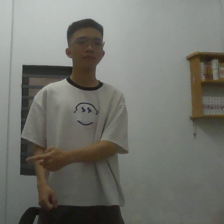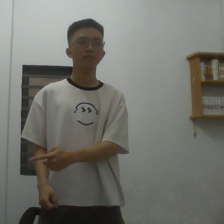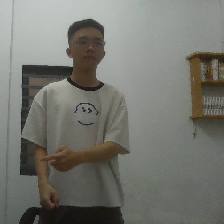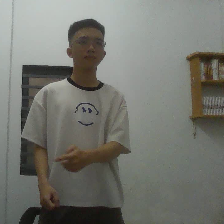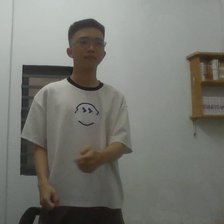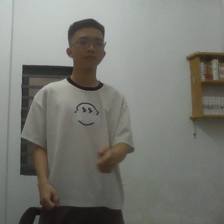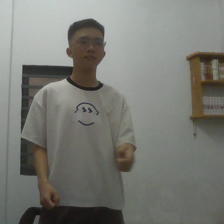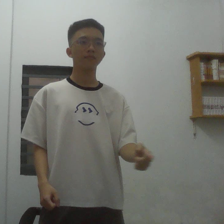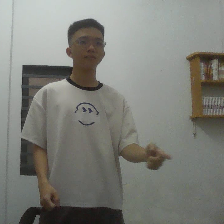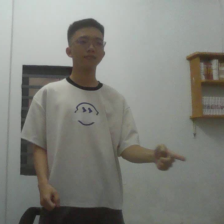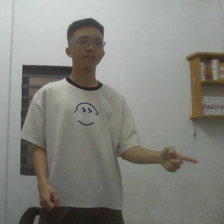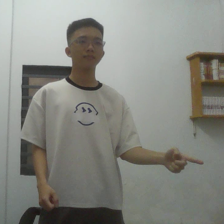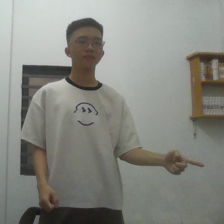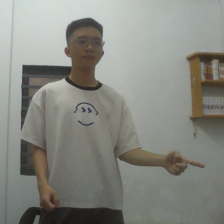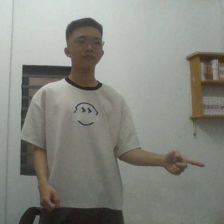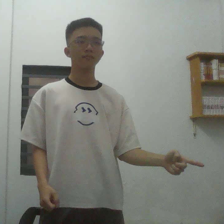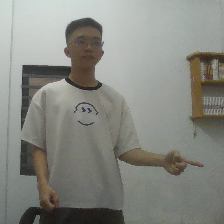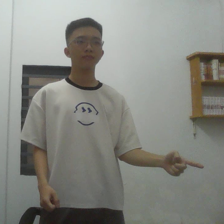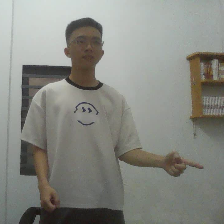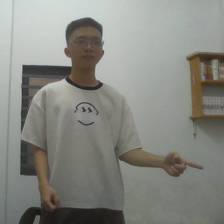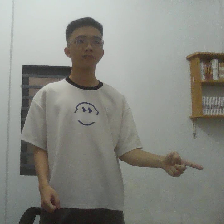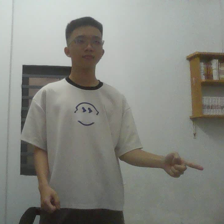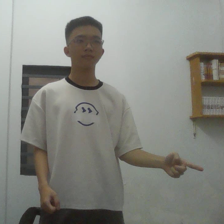cac ban